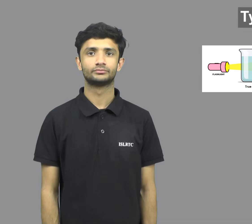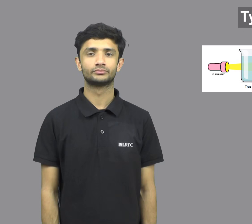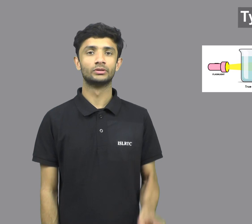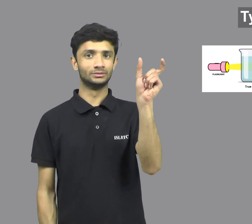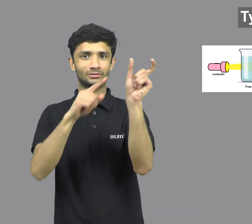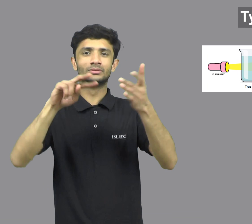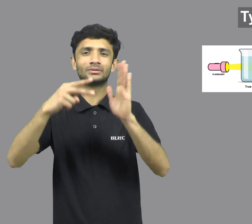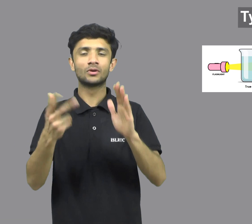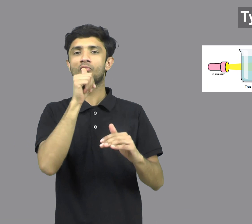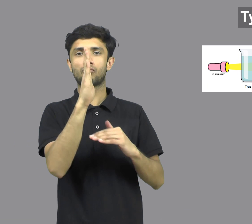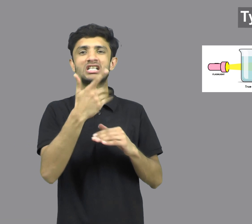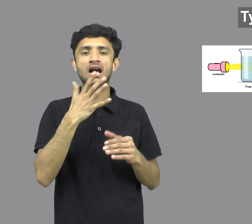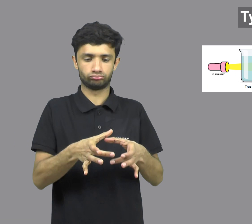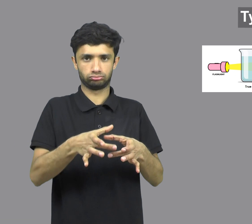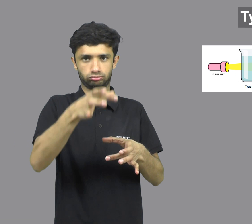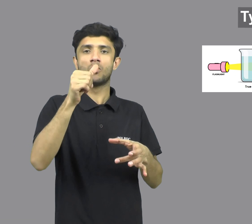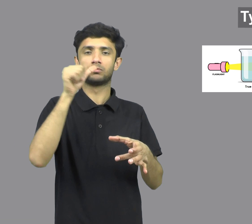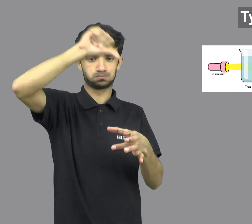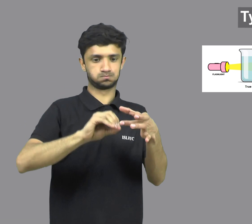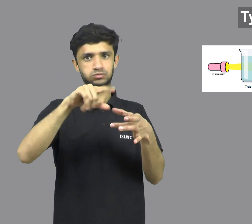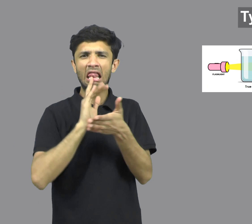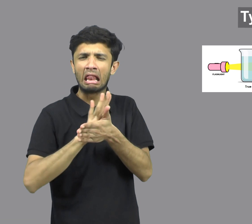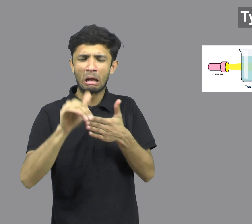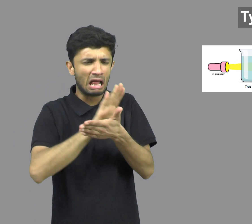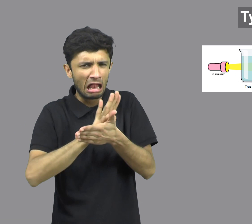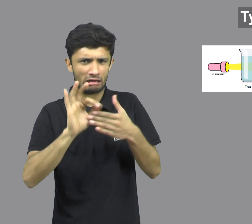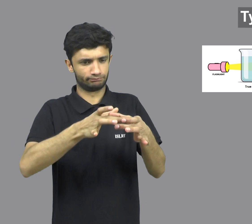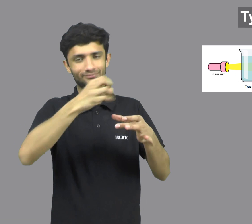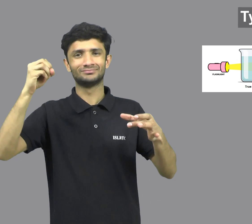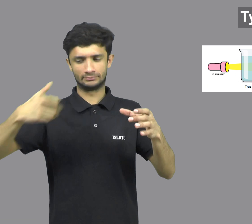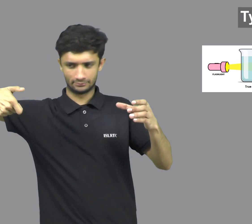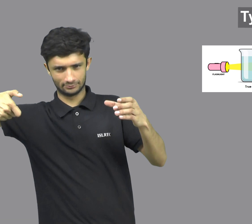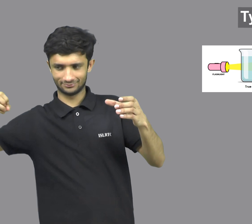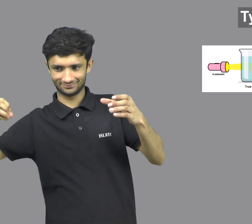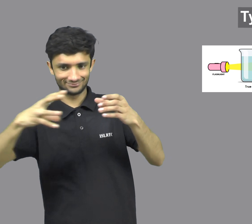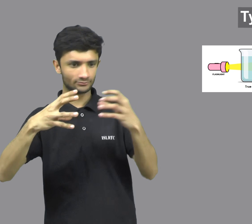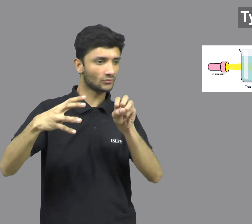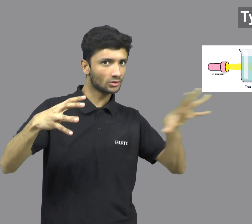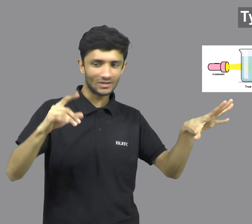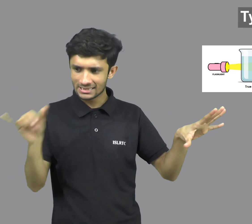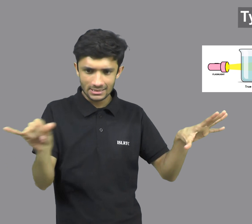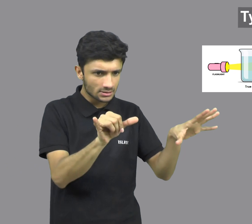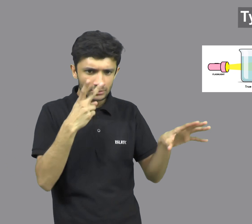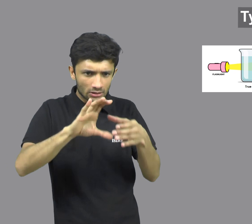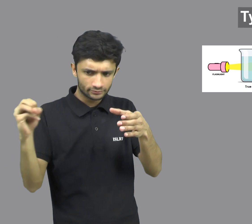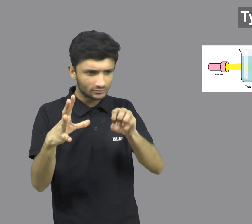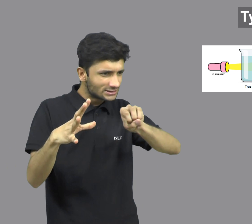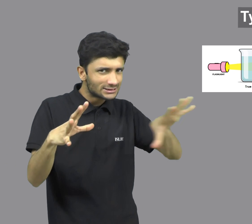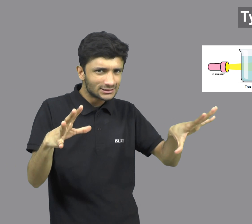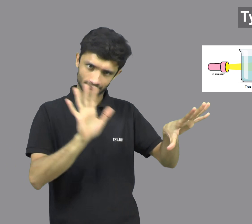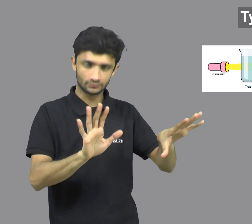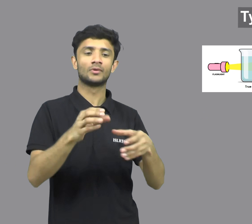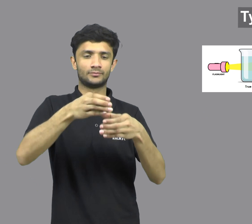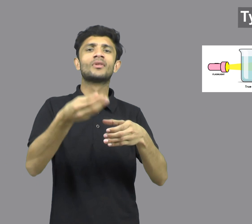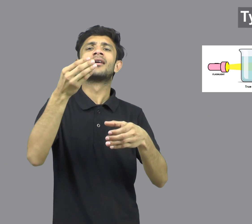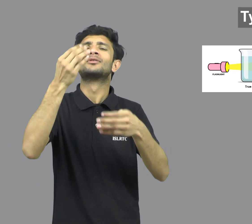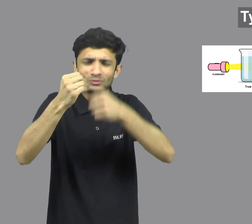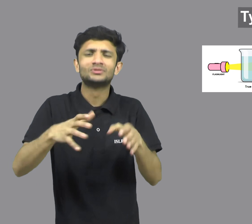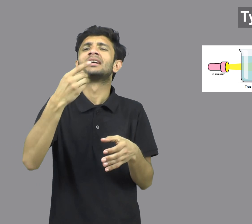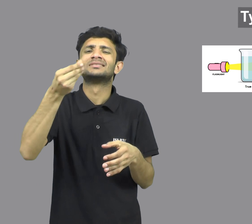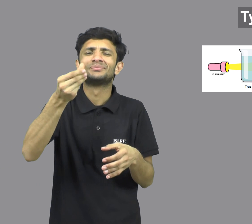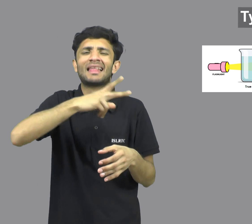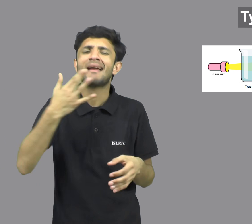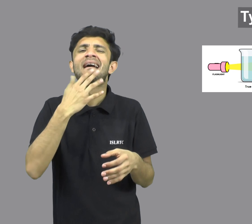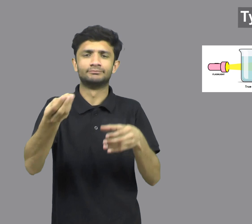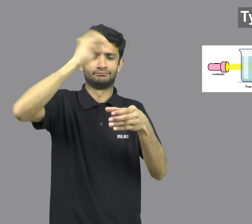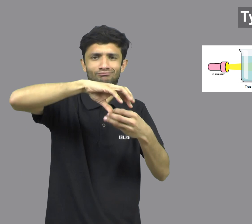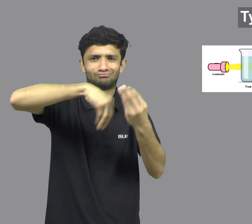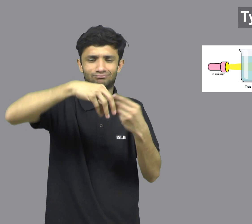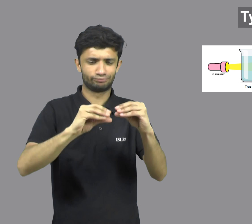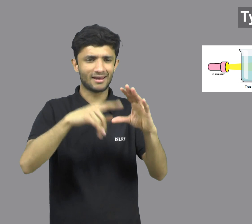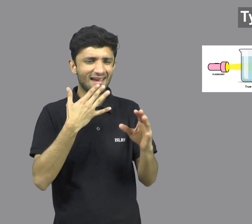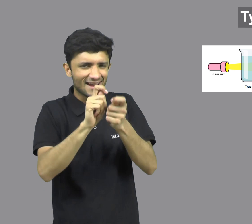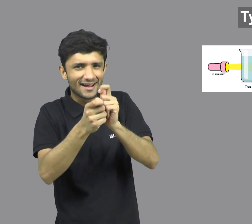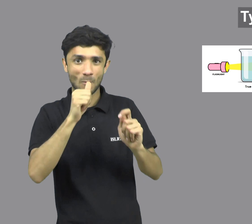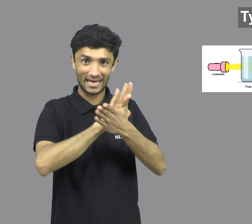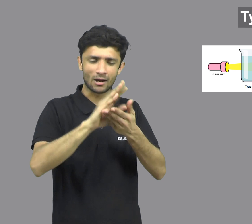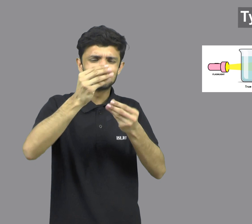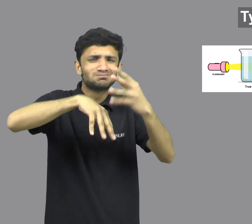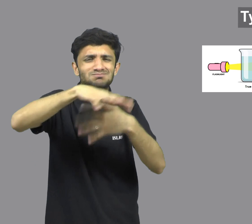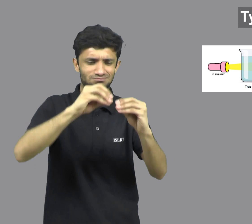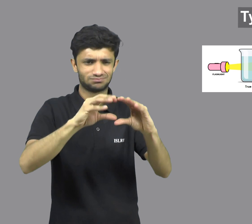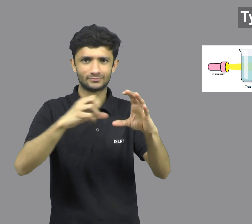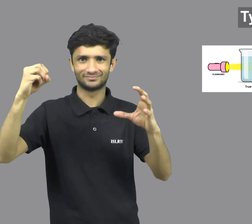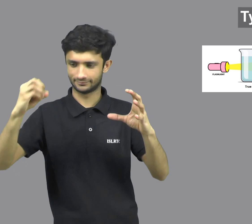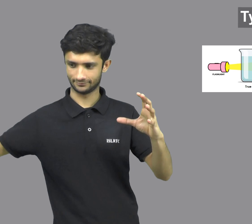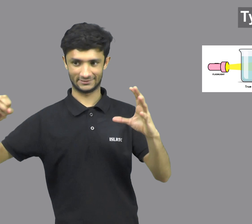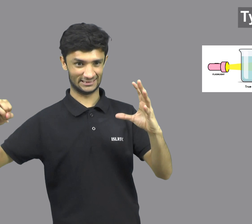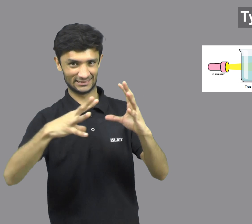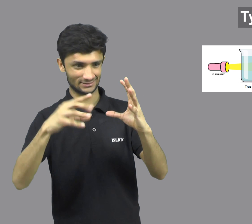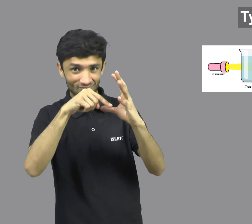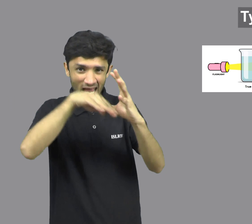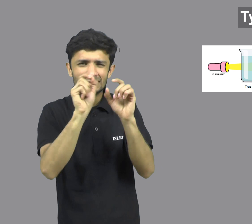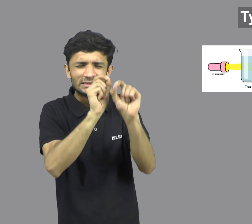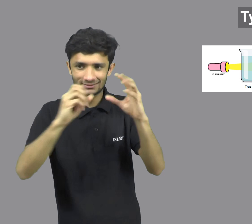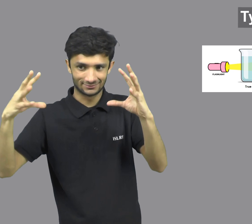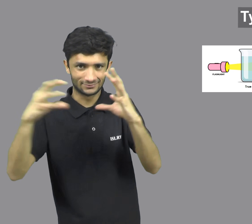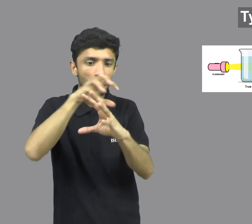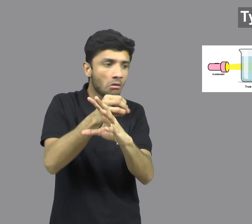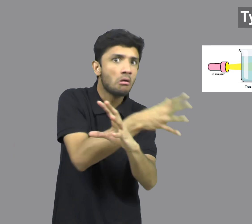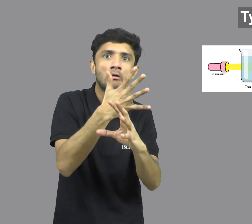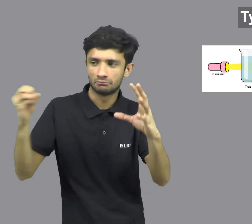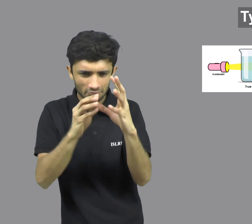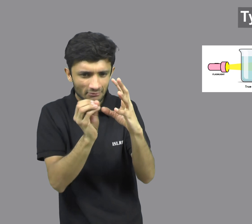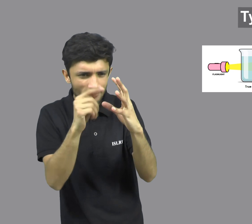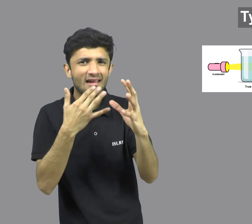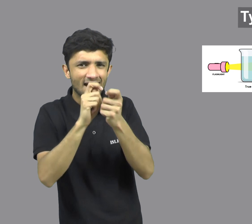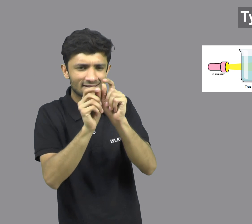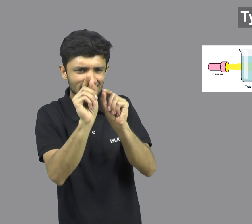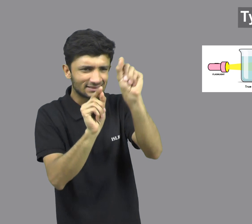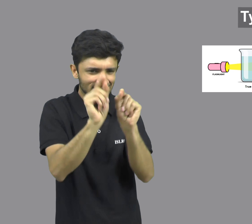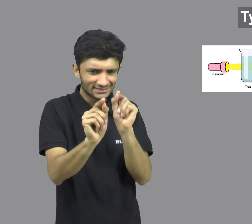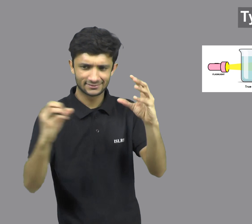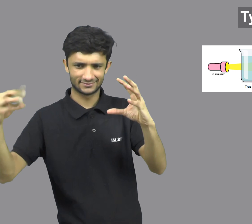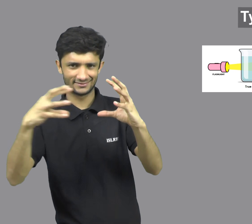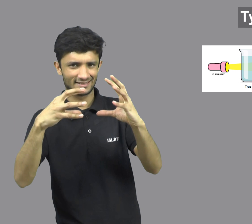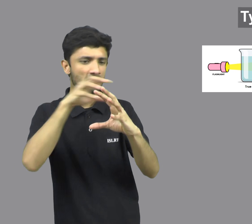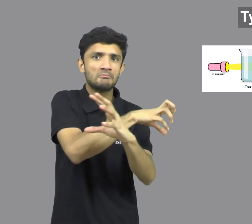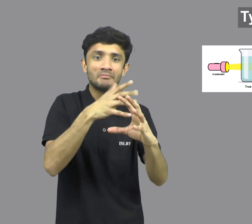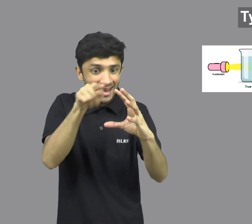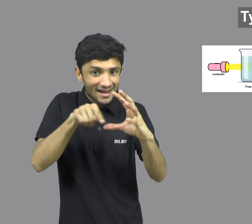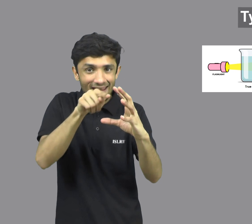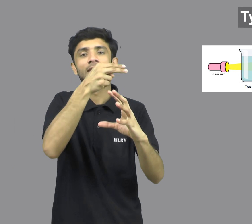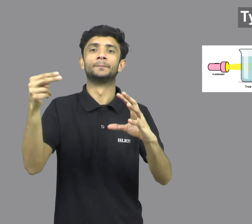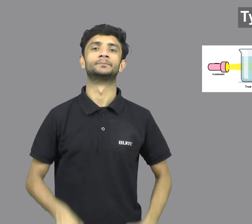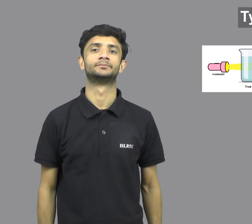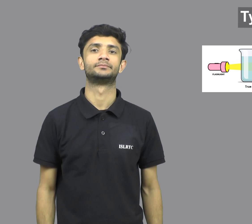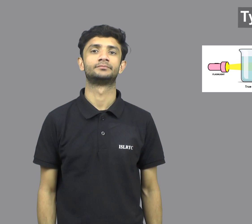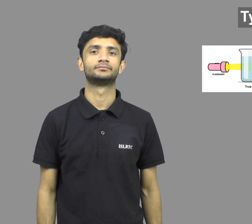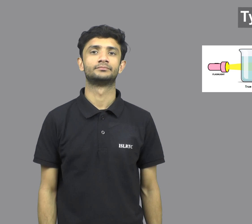Tyndall Effect